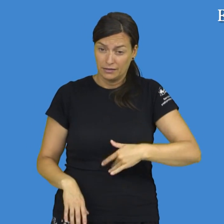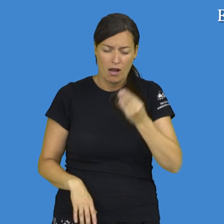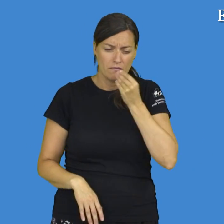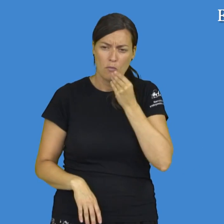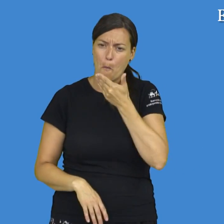comer